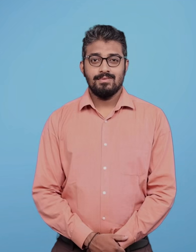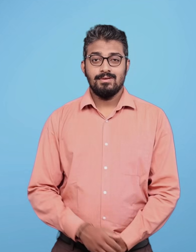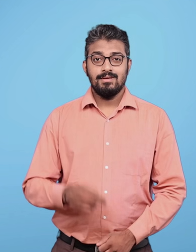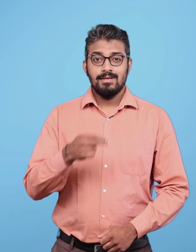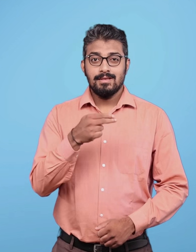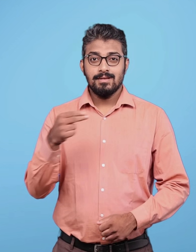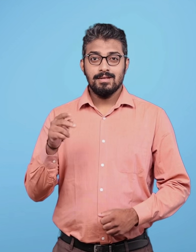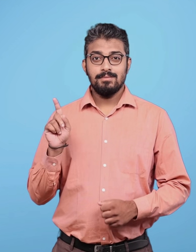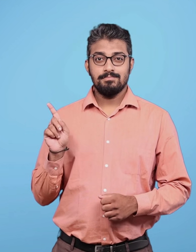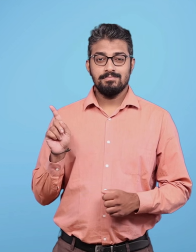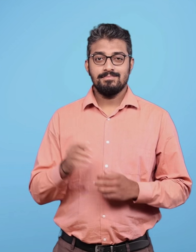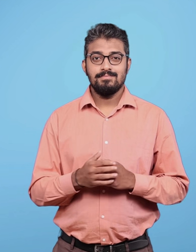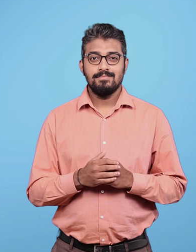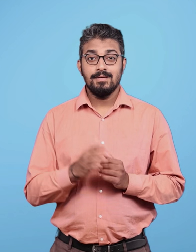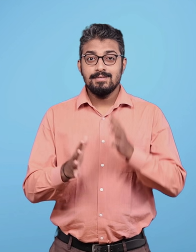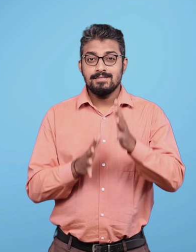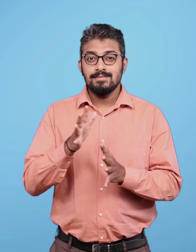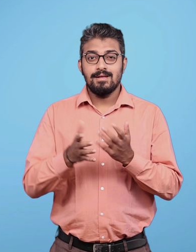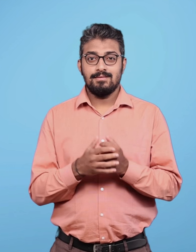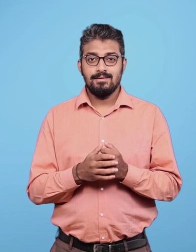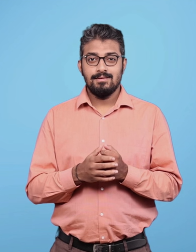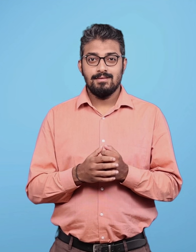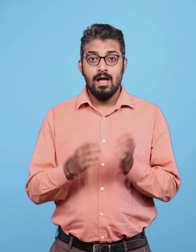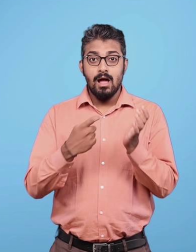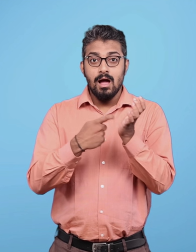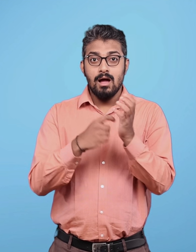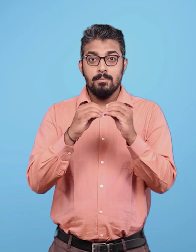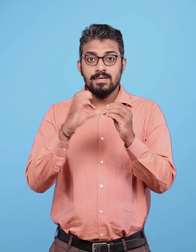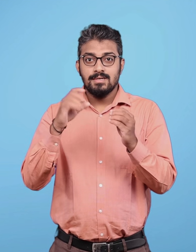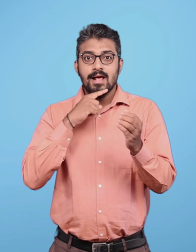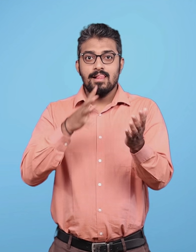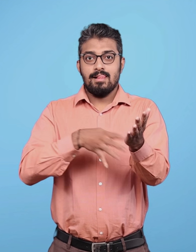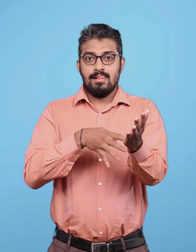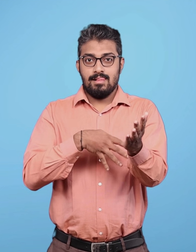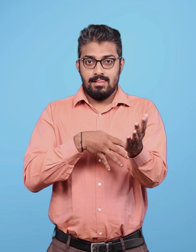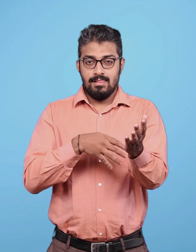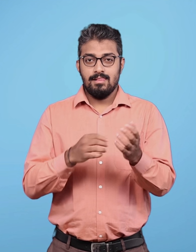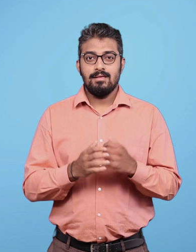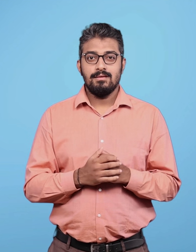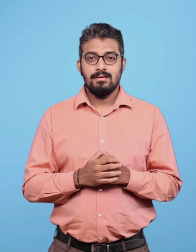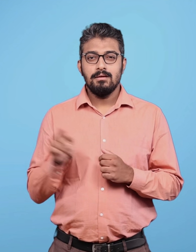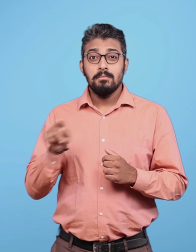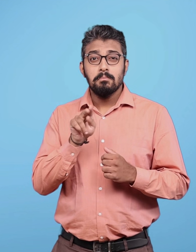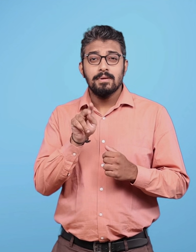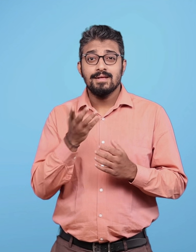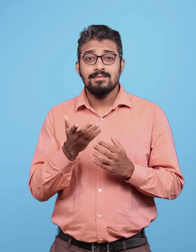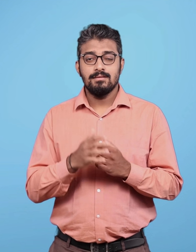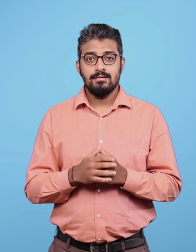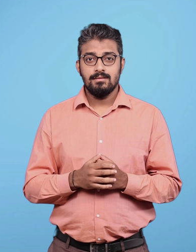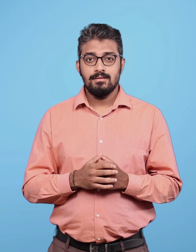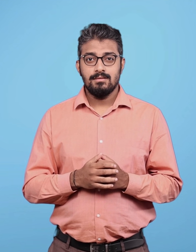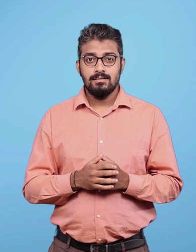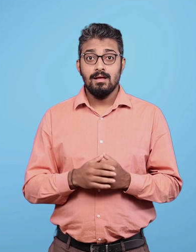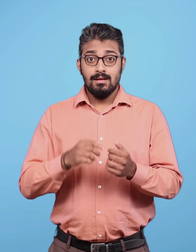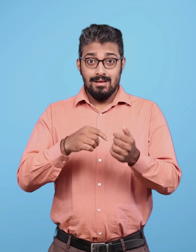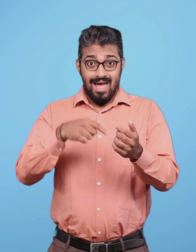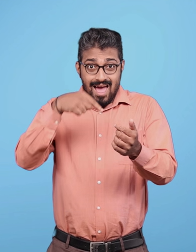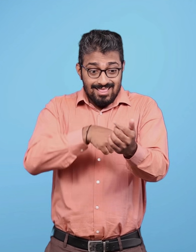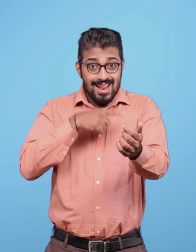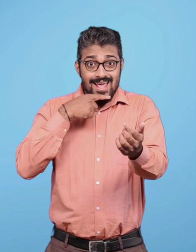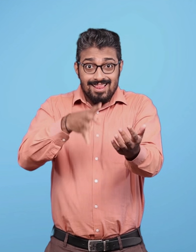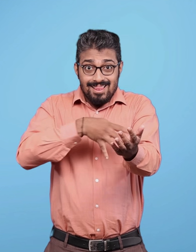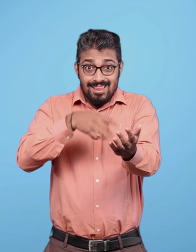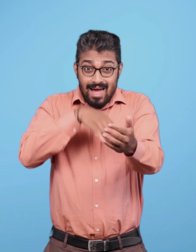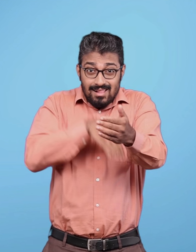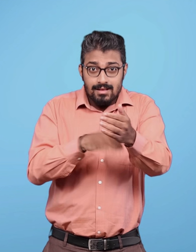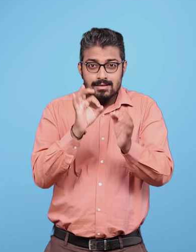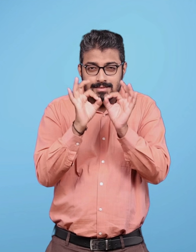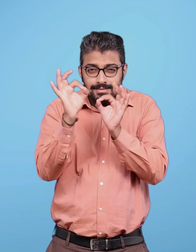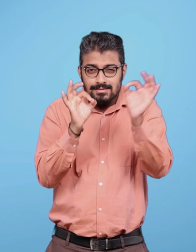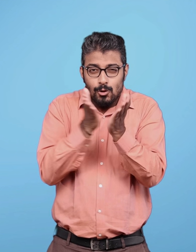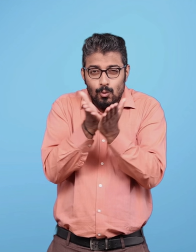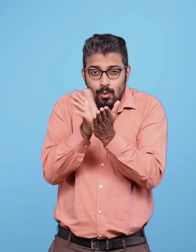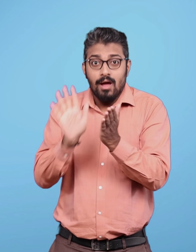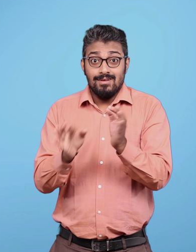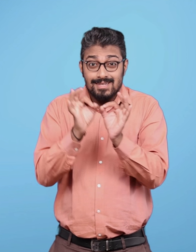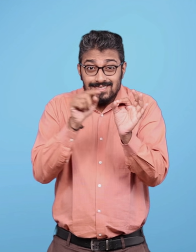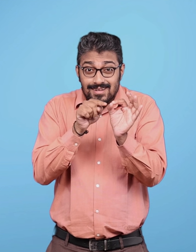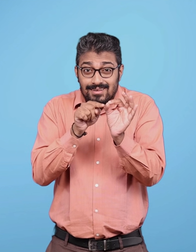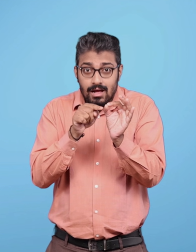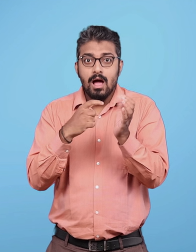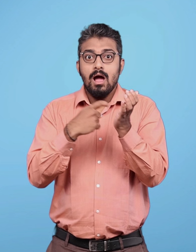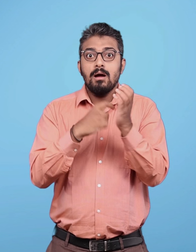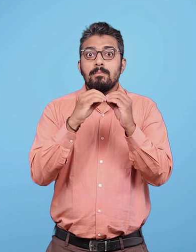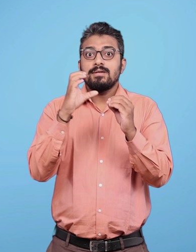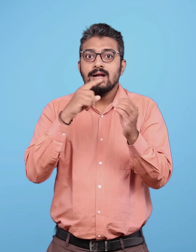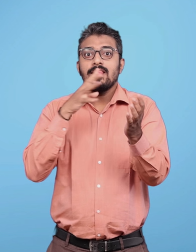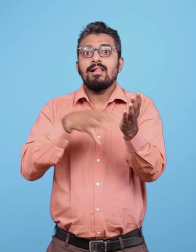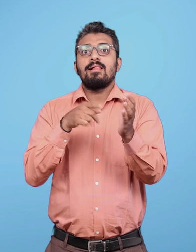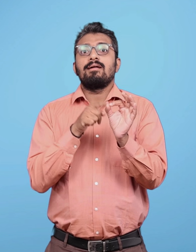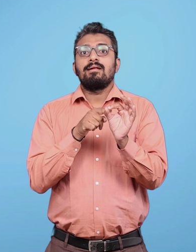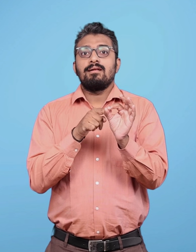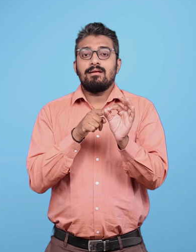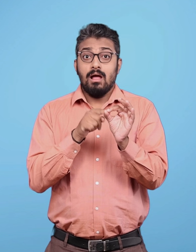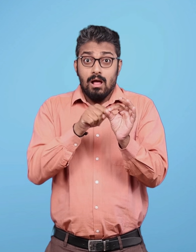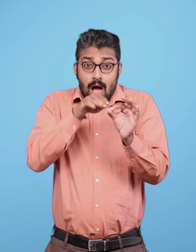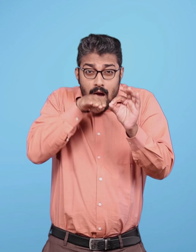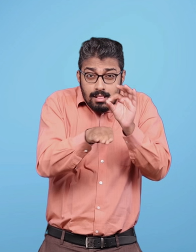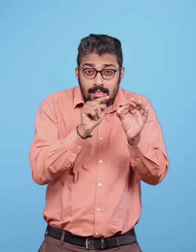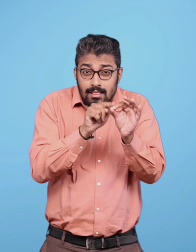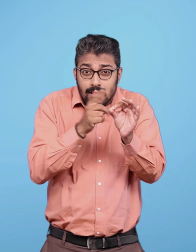red blood cells (RBC) This sign means red blood cells. Red blood cells are a type of cell found in our blood. They contain haemoglobin.